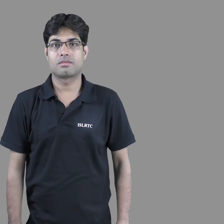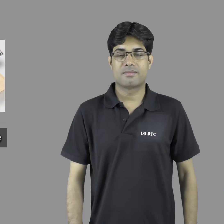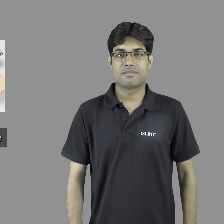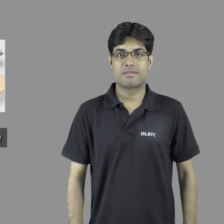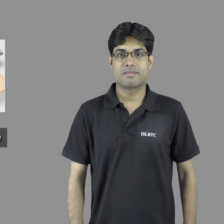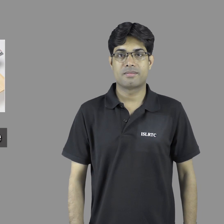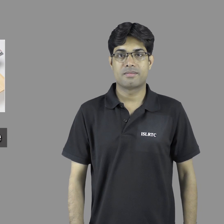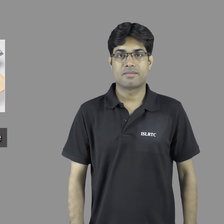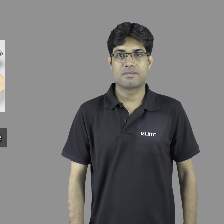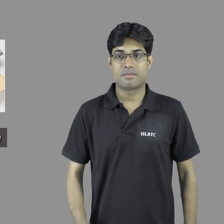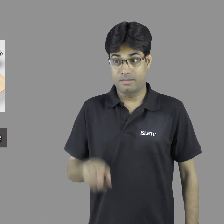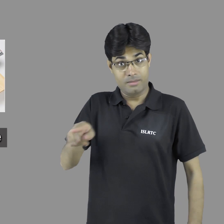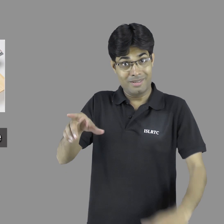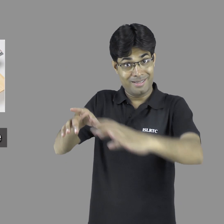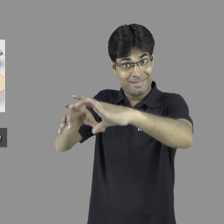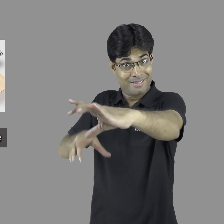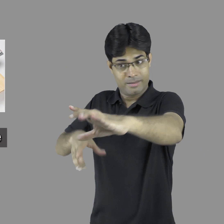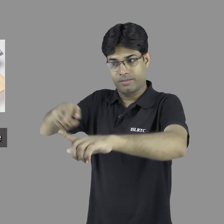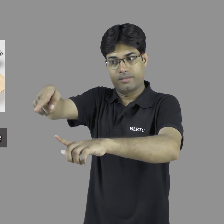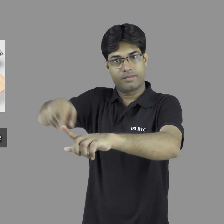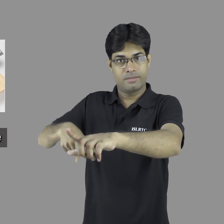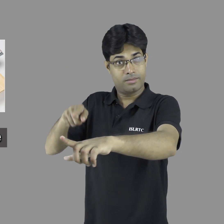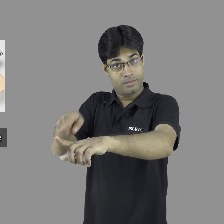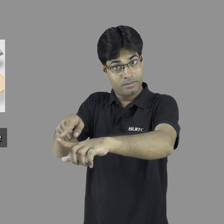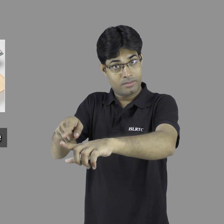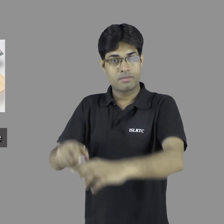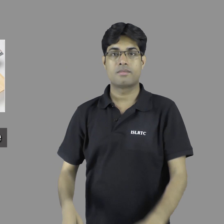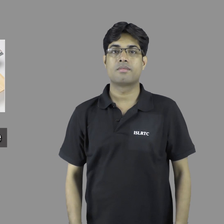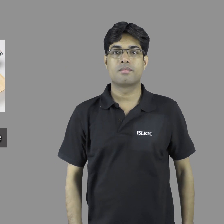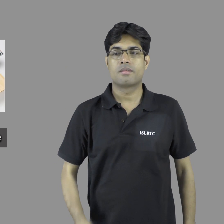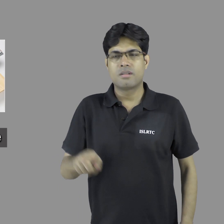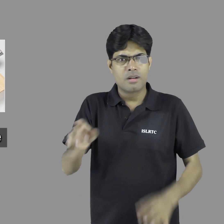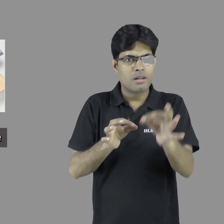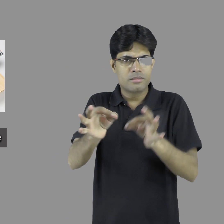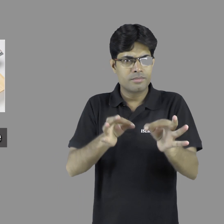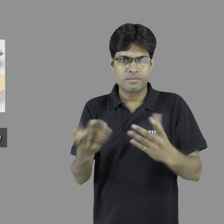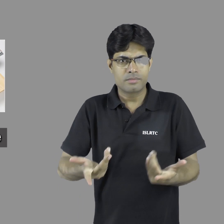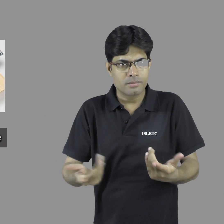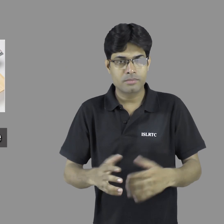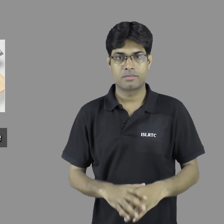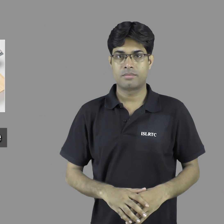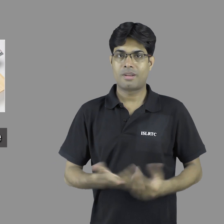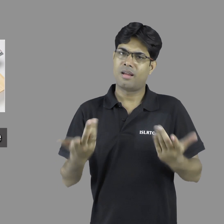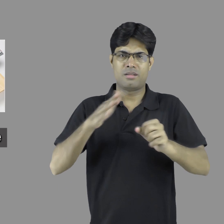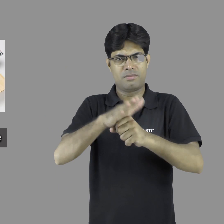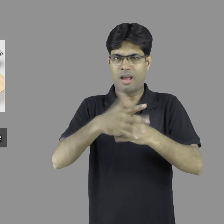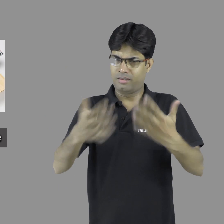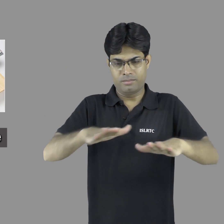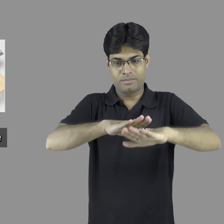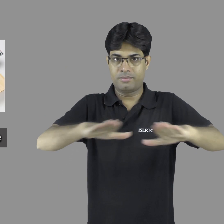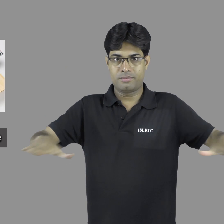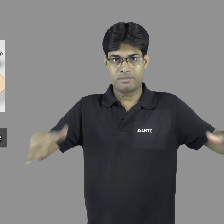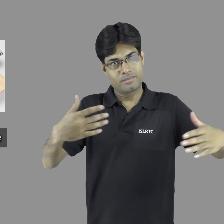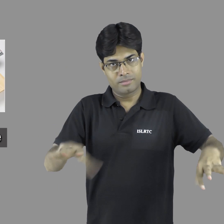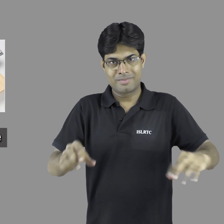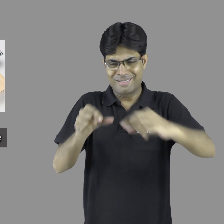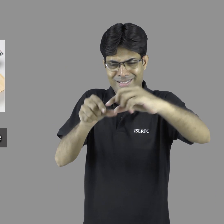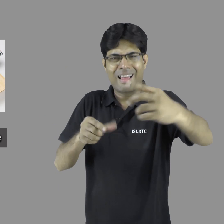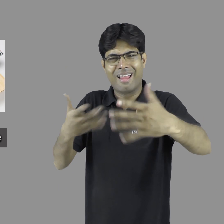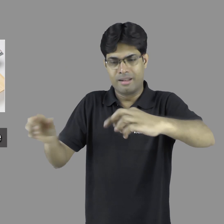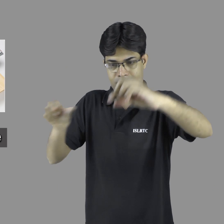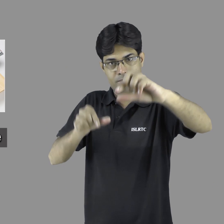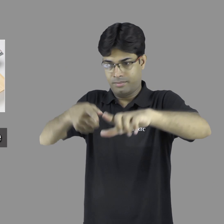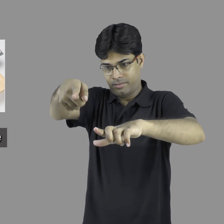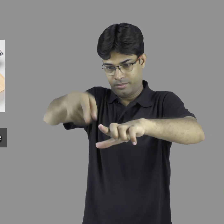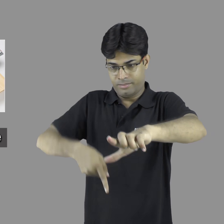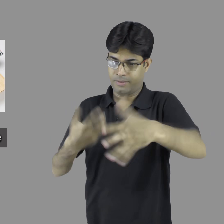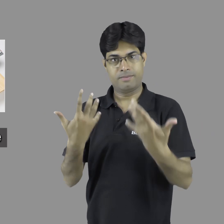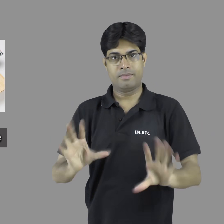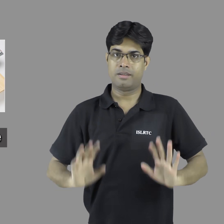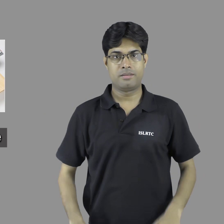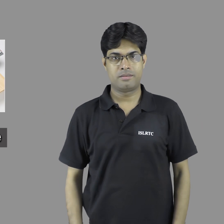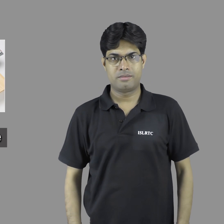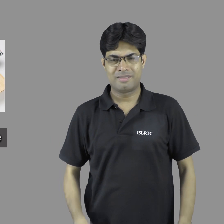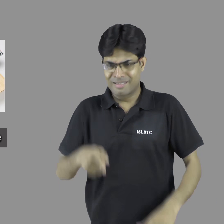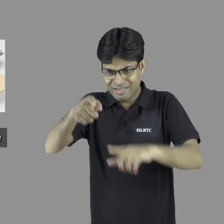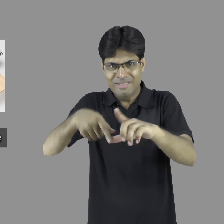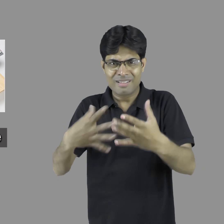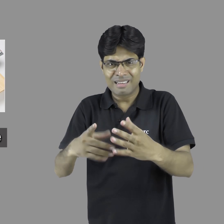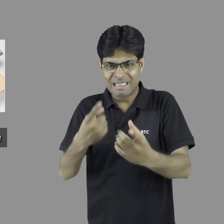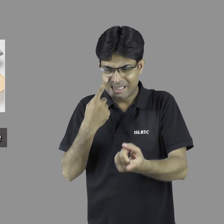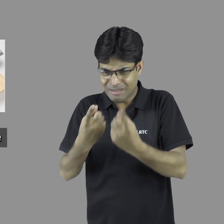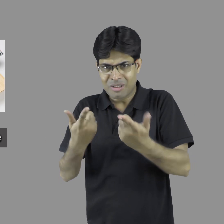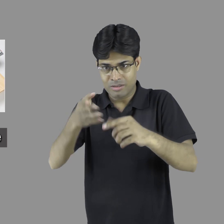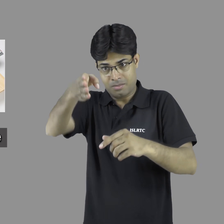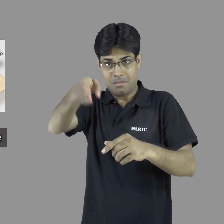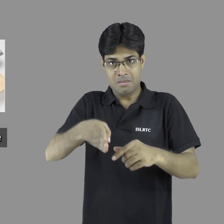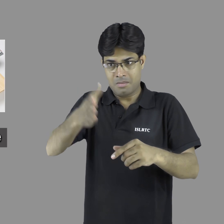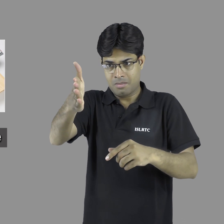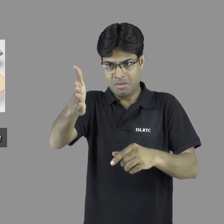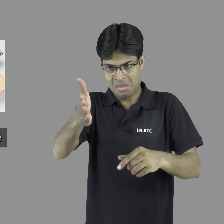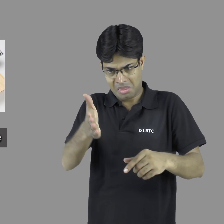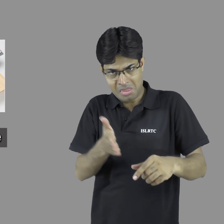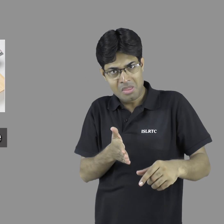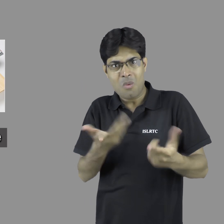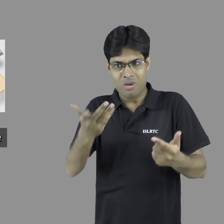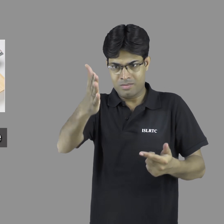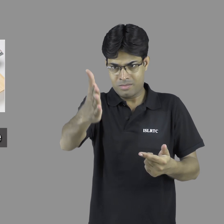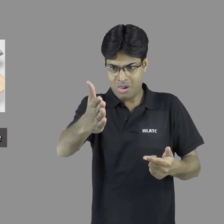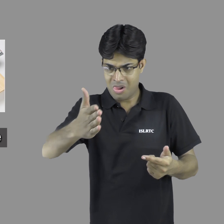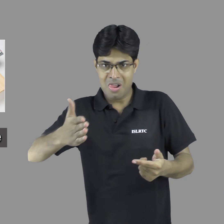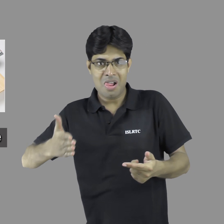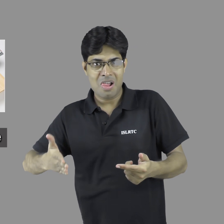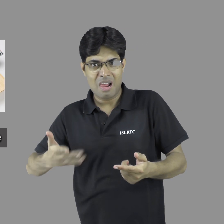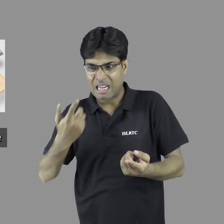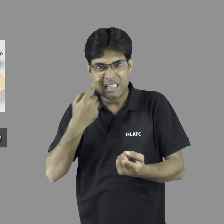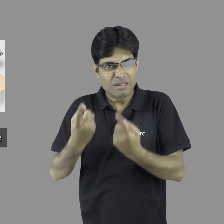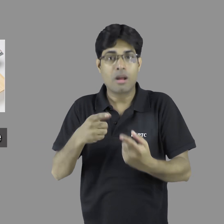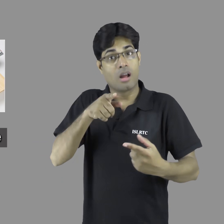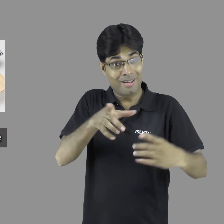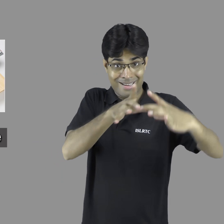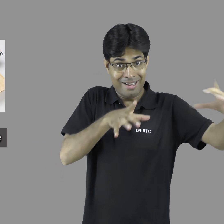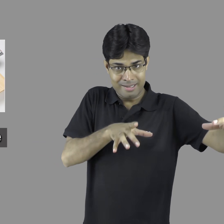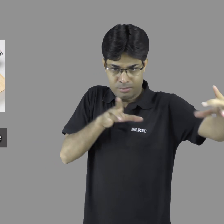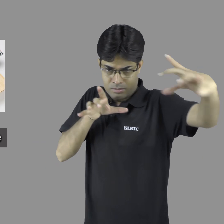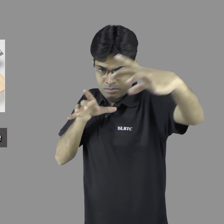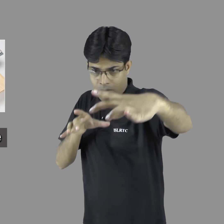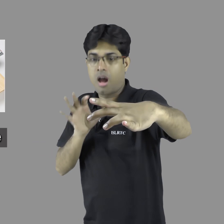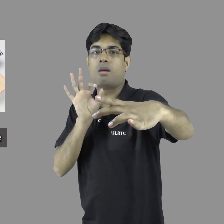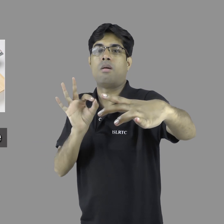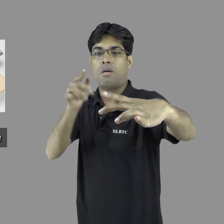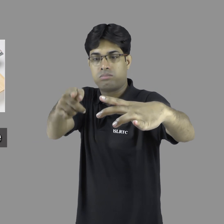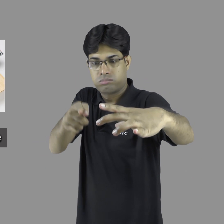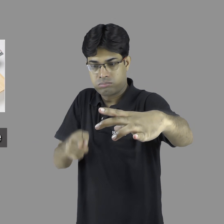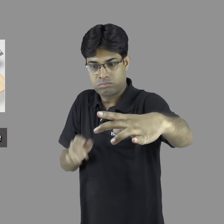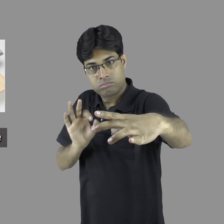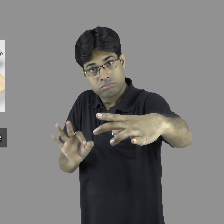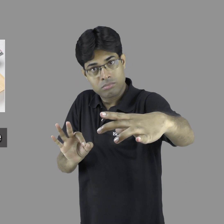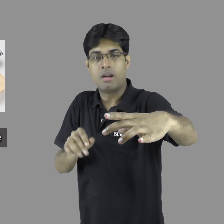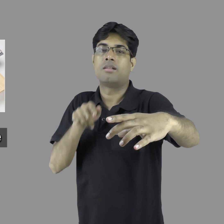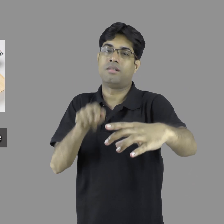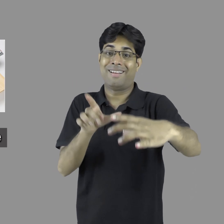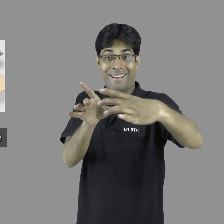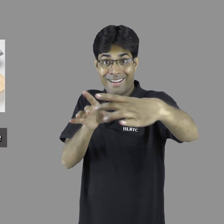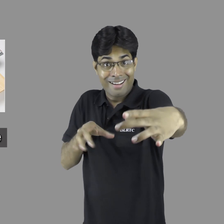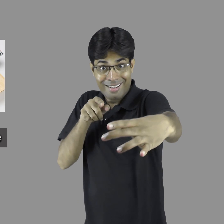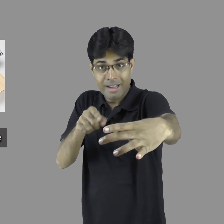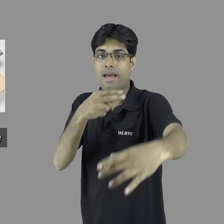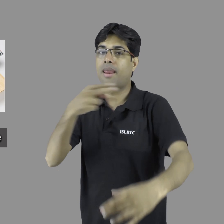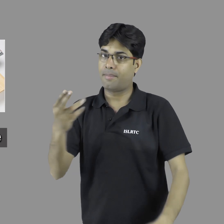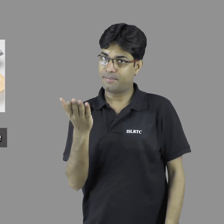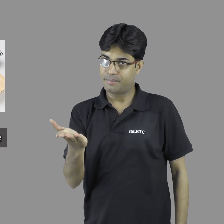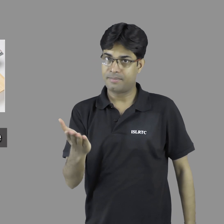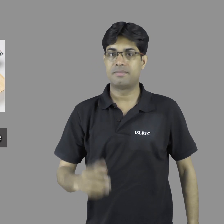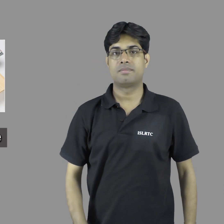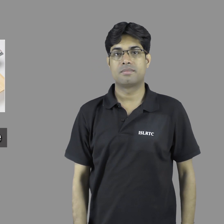Straight Edge